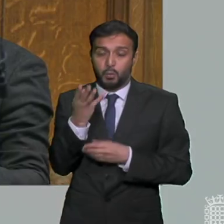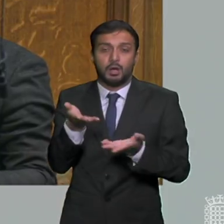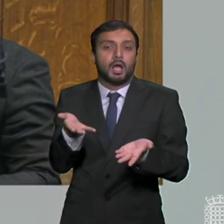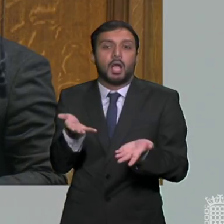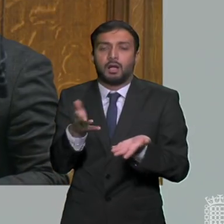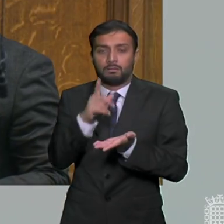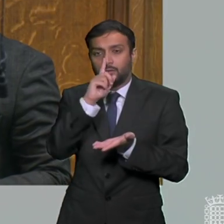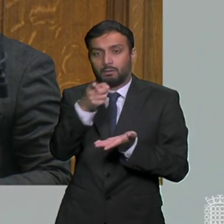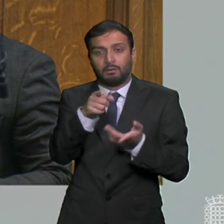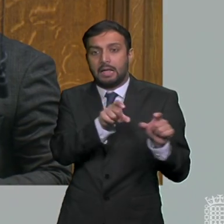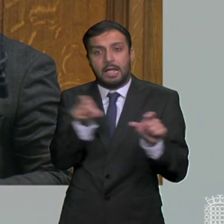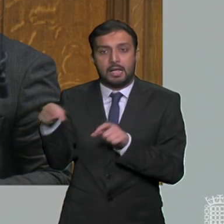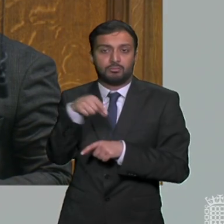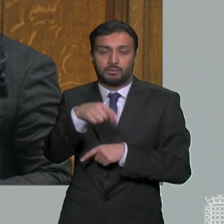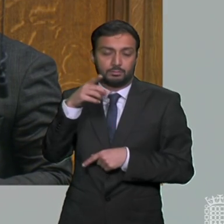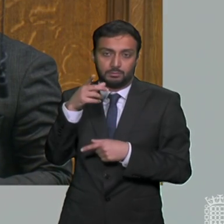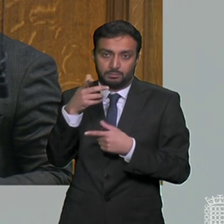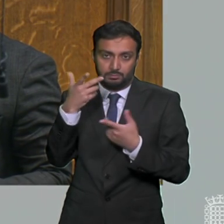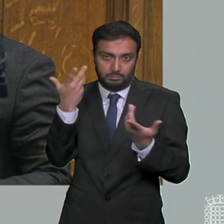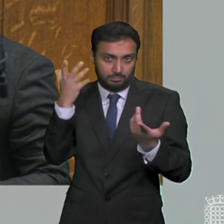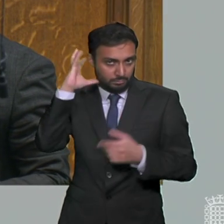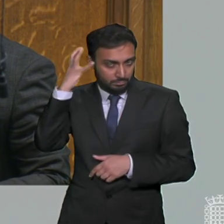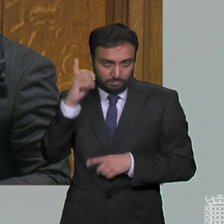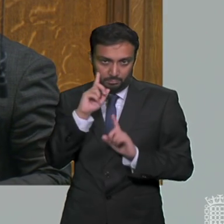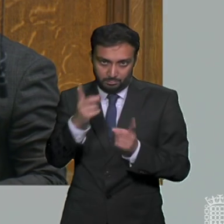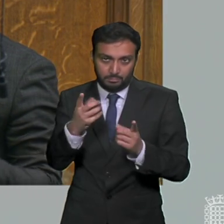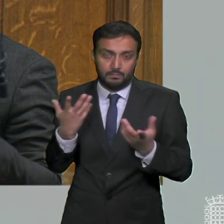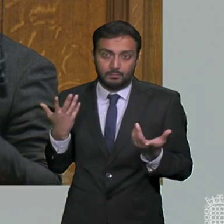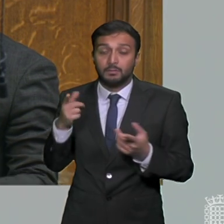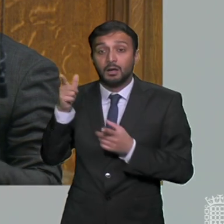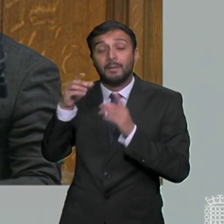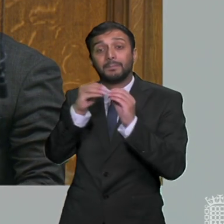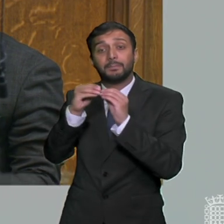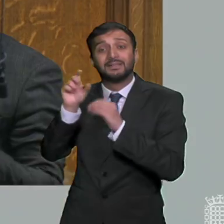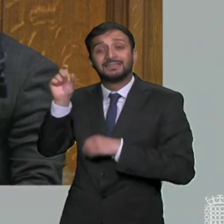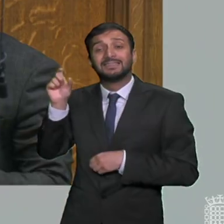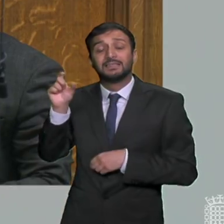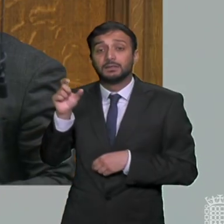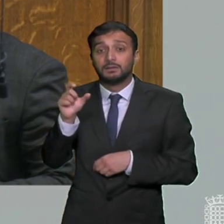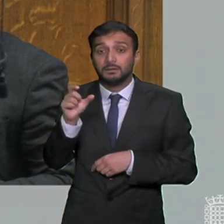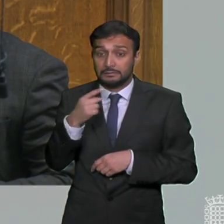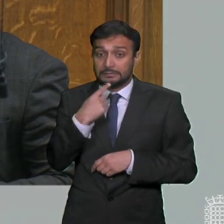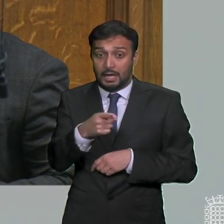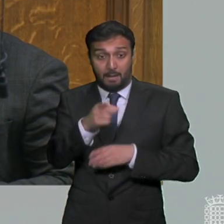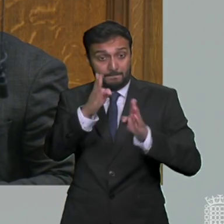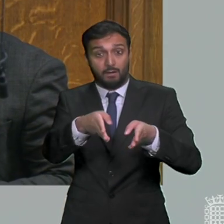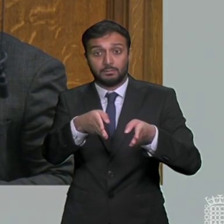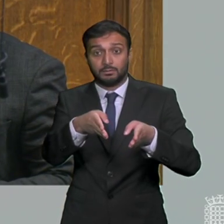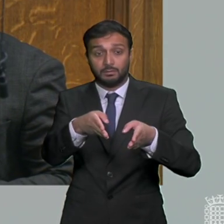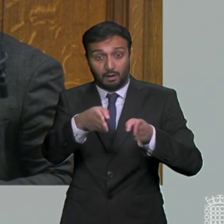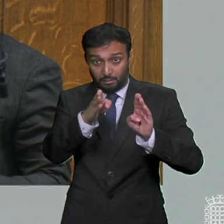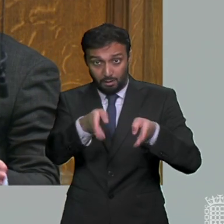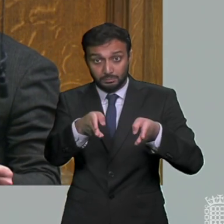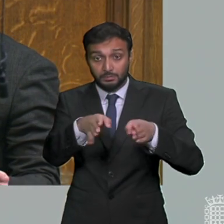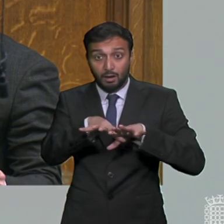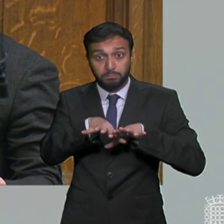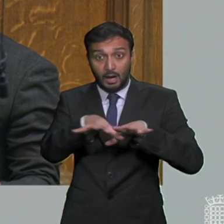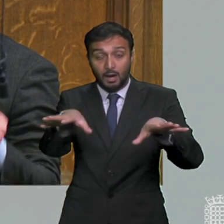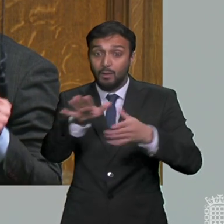The BBC charter places an obligation on the BBC to allow audiences to engage fully on local issues.